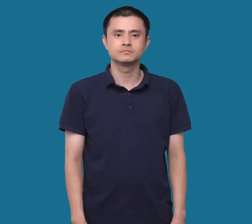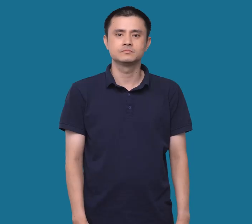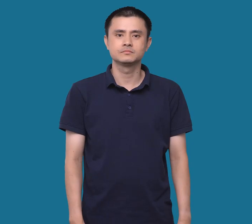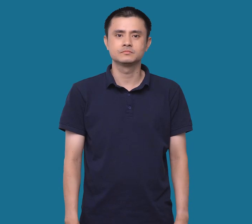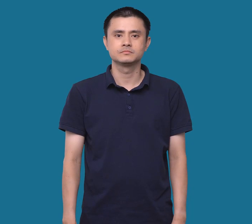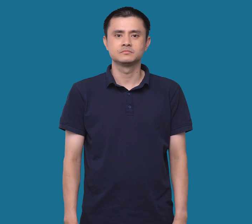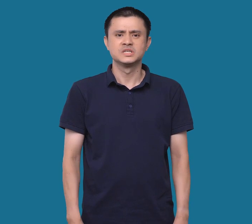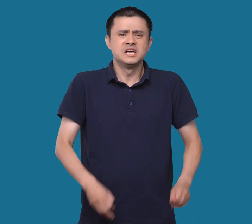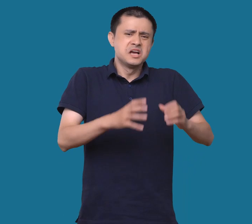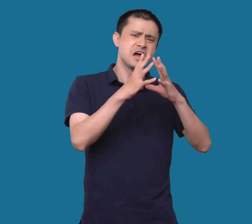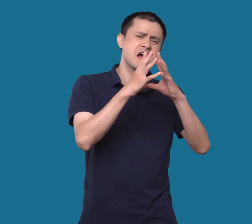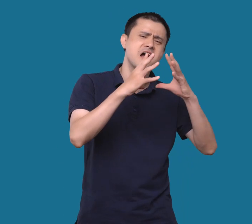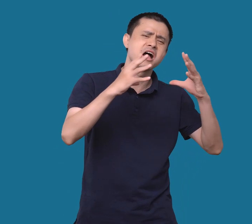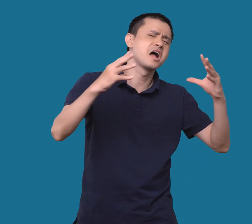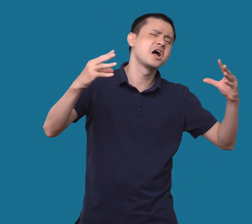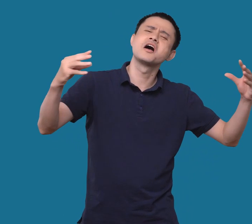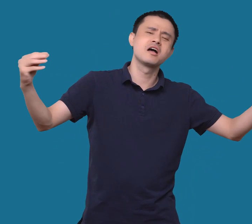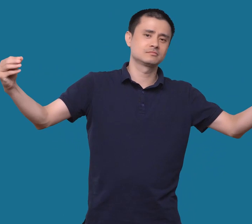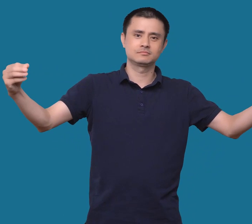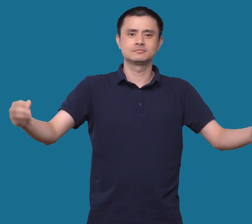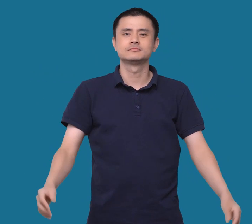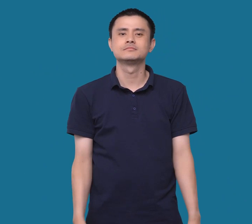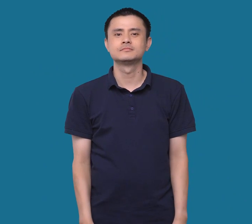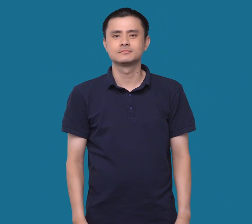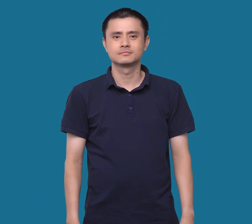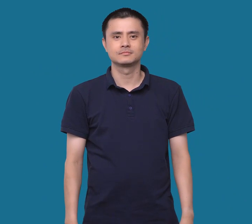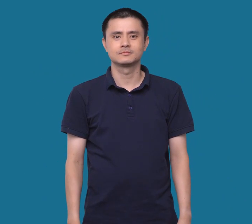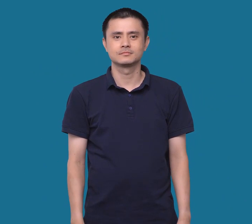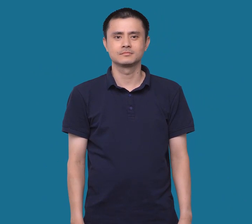nhiều vô cùng